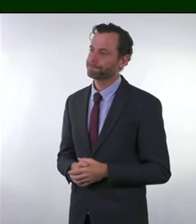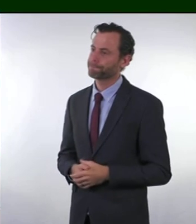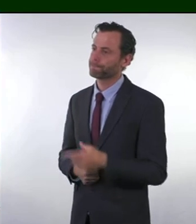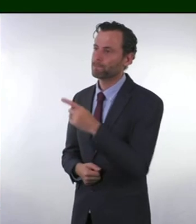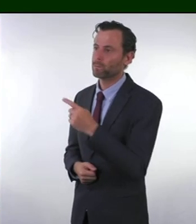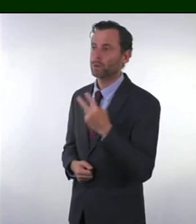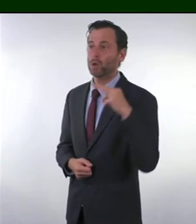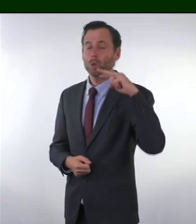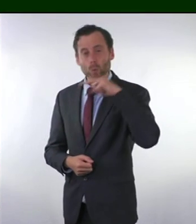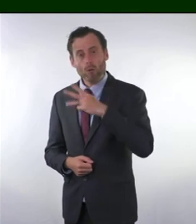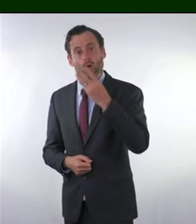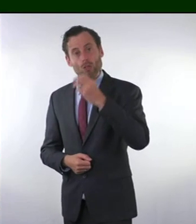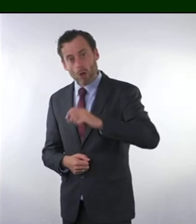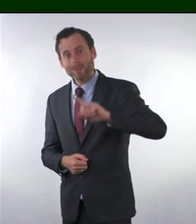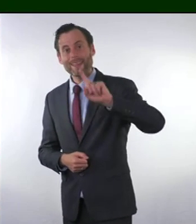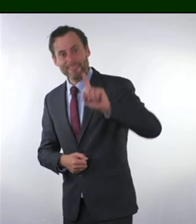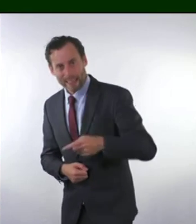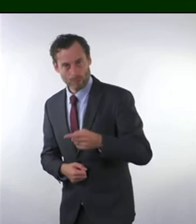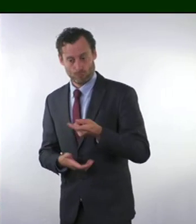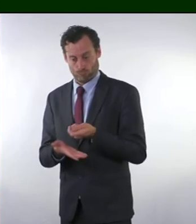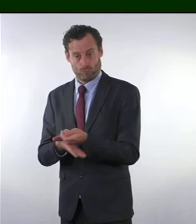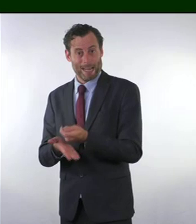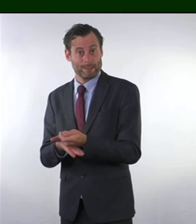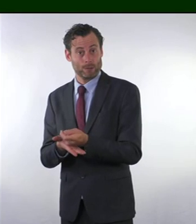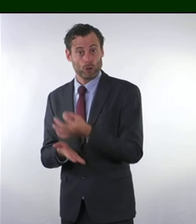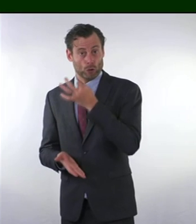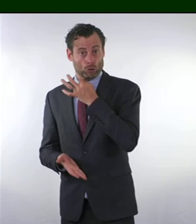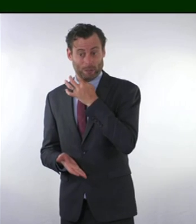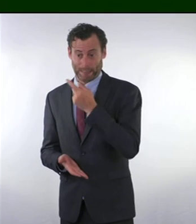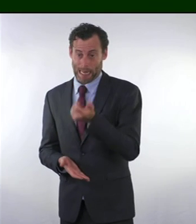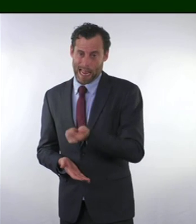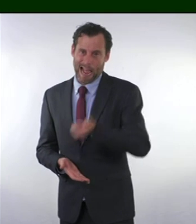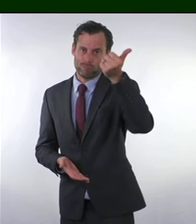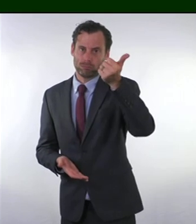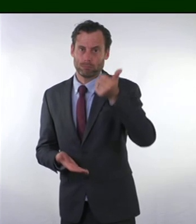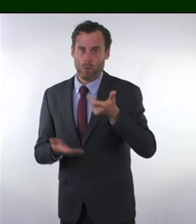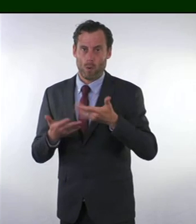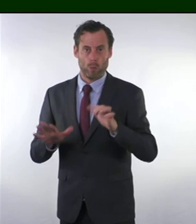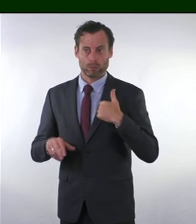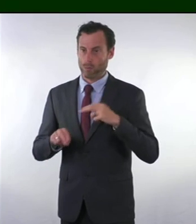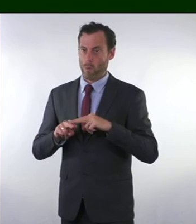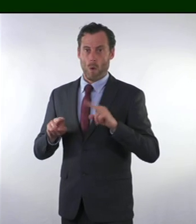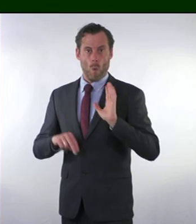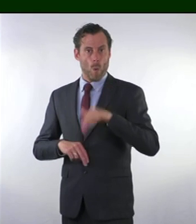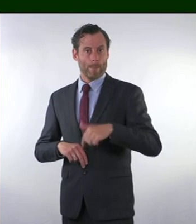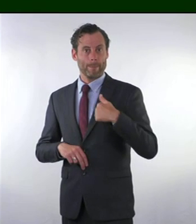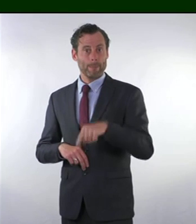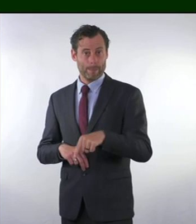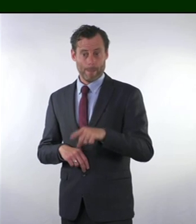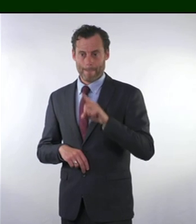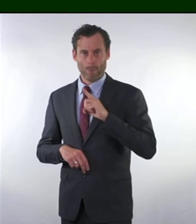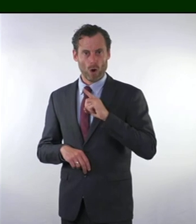Some 230,000 renters are going to be at risk of homelessness or eviction as we emerge from lockdown.